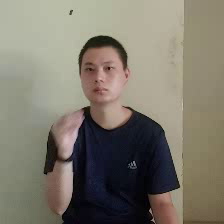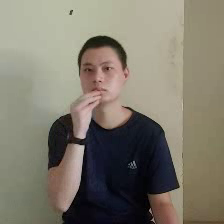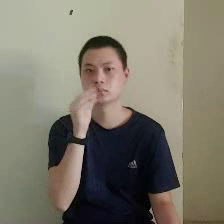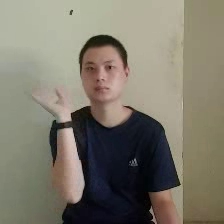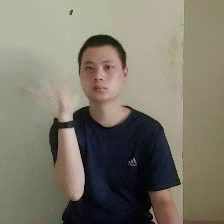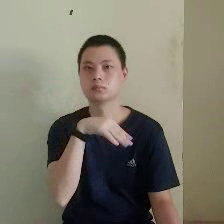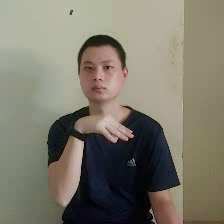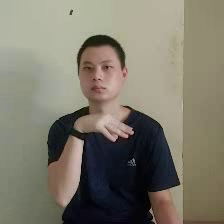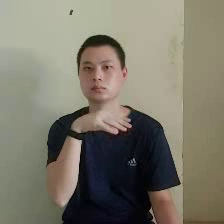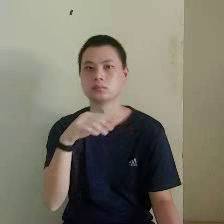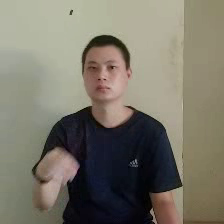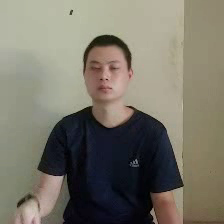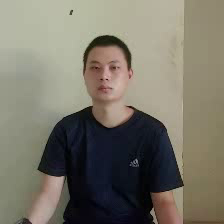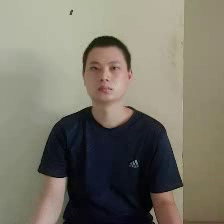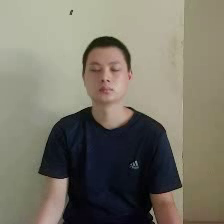Nói xấu